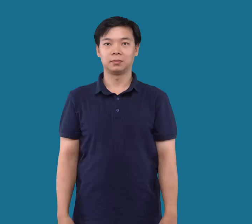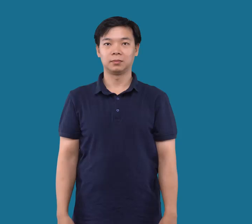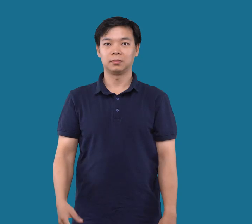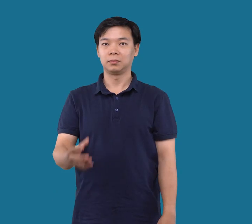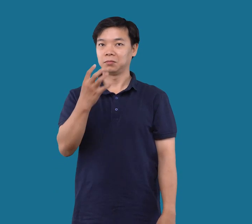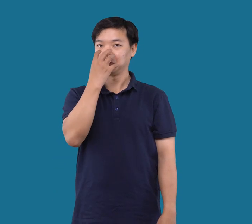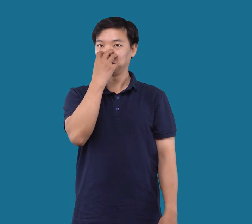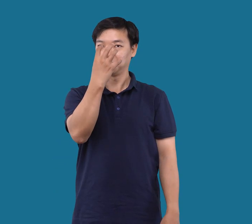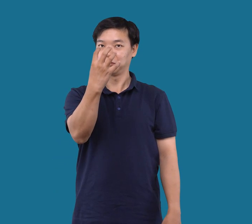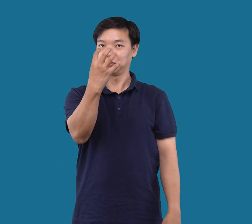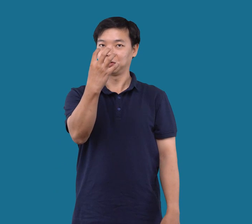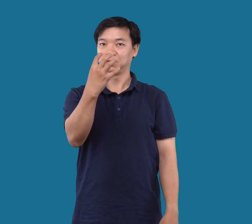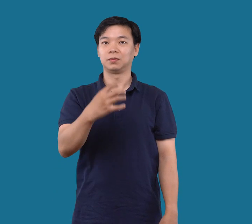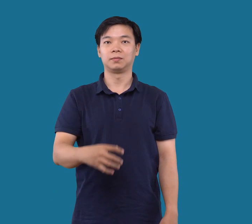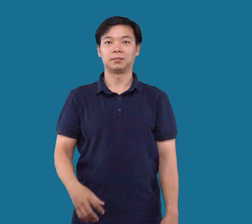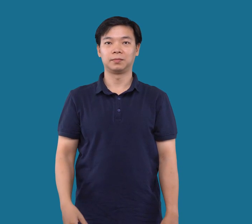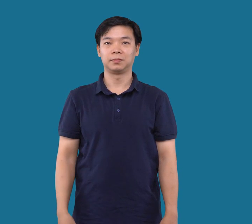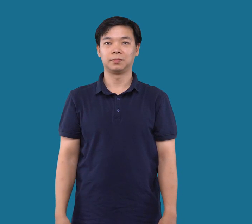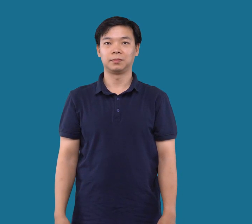con sói